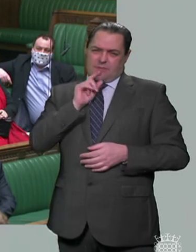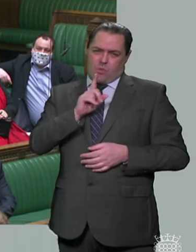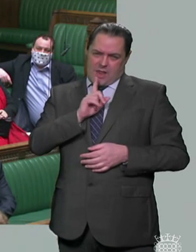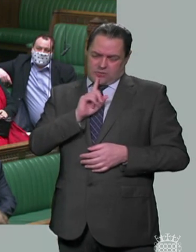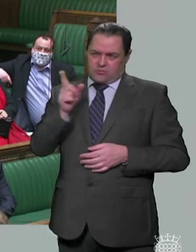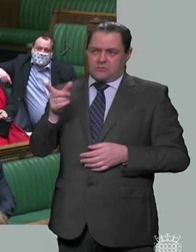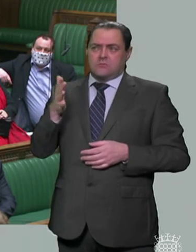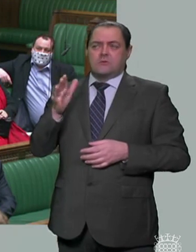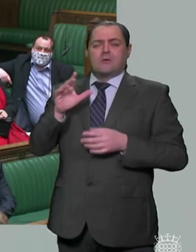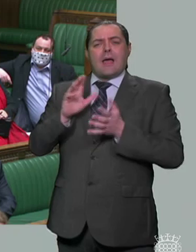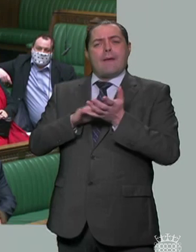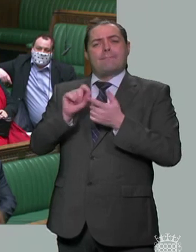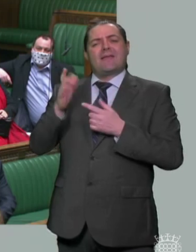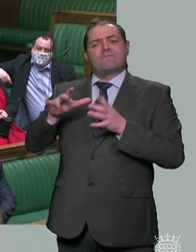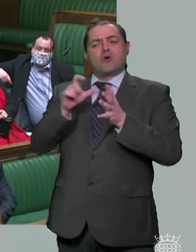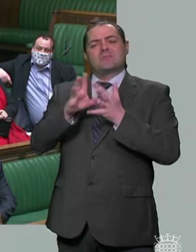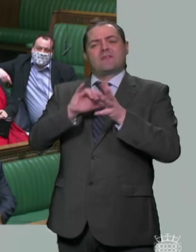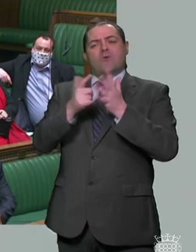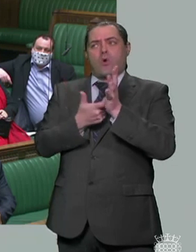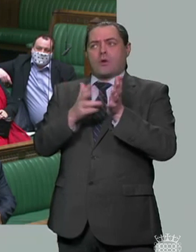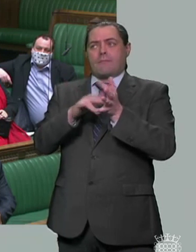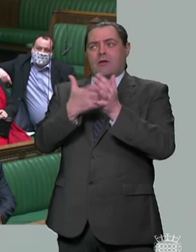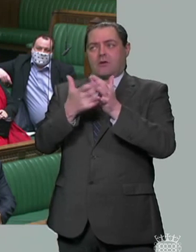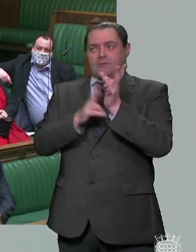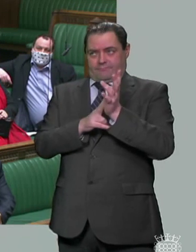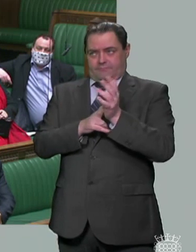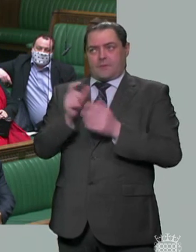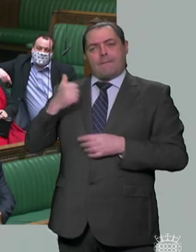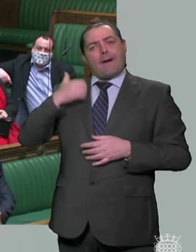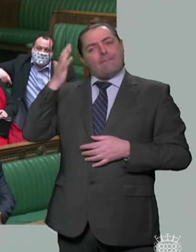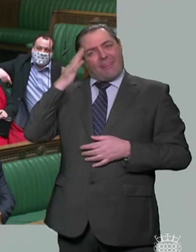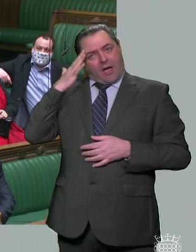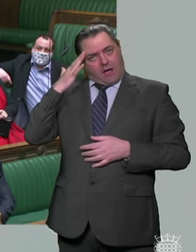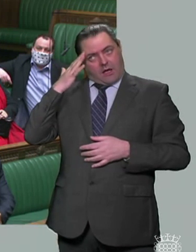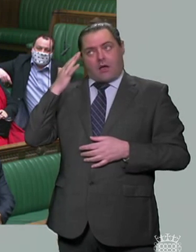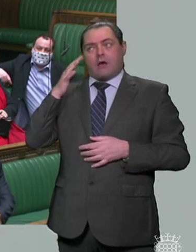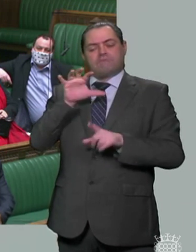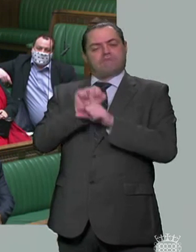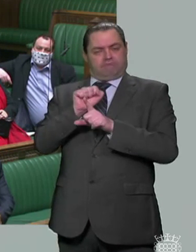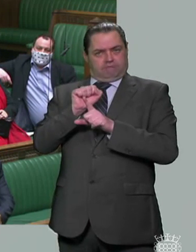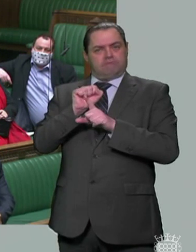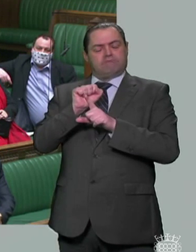My mother, Dr Nancy Saville, was diagnosed with dementia just before Christmas.